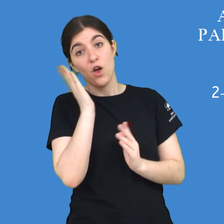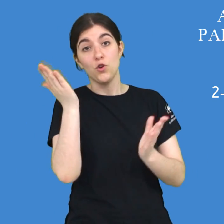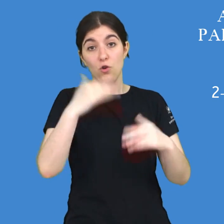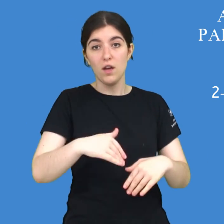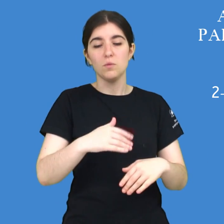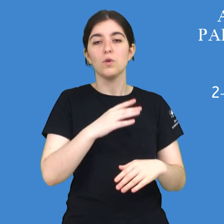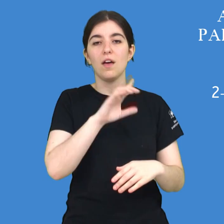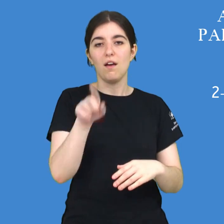haber no